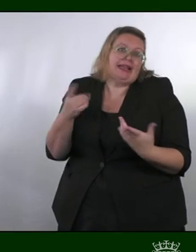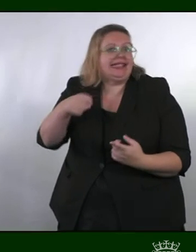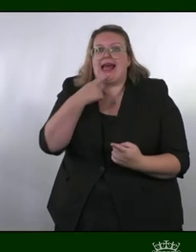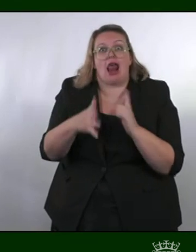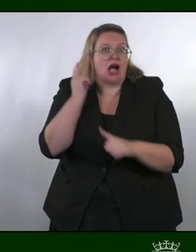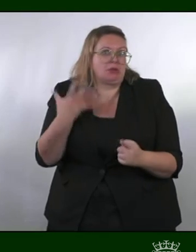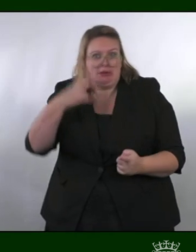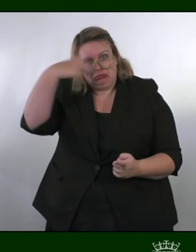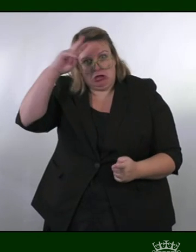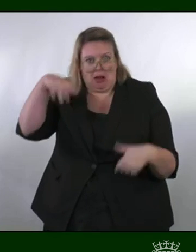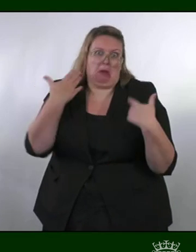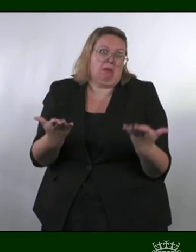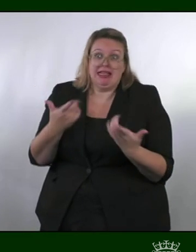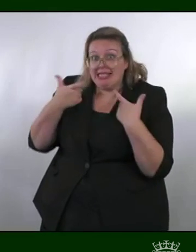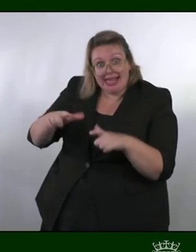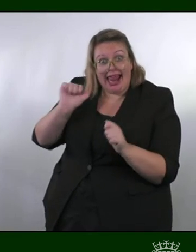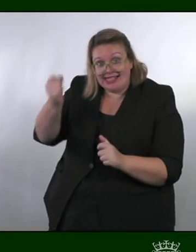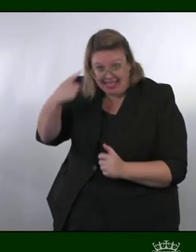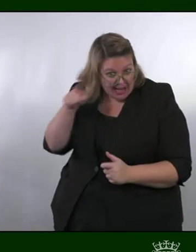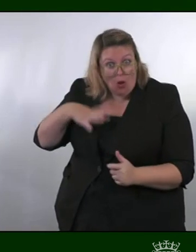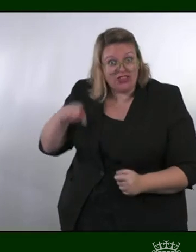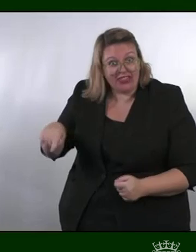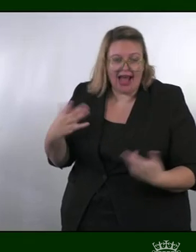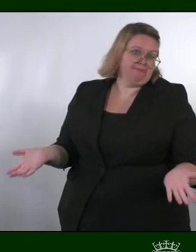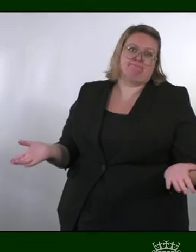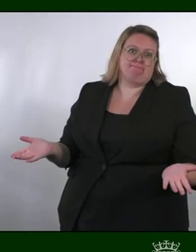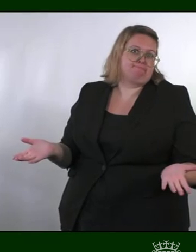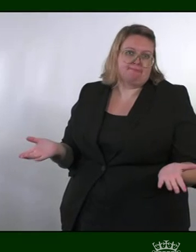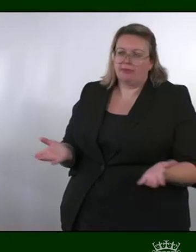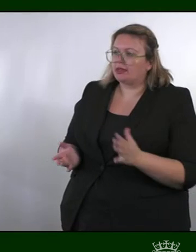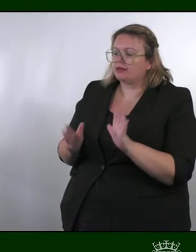Perhaps he could confirm that that is still his policy. Is that what he wants to do?